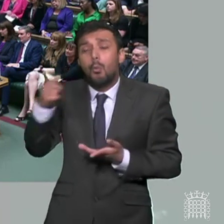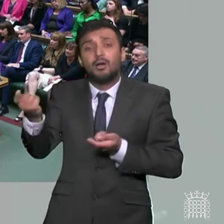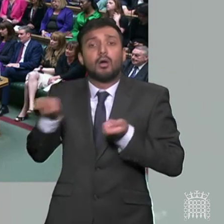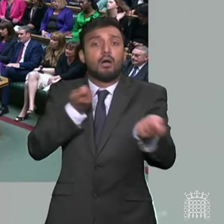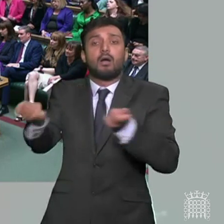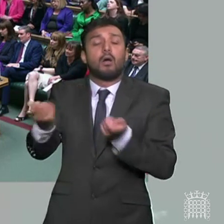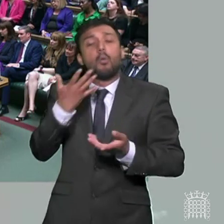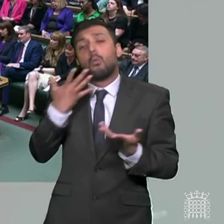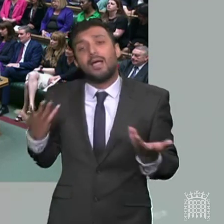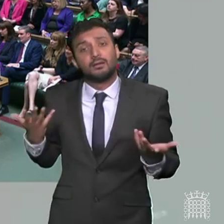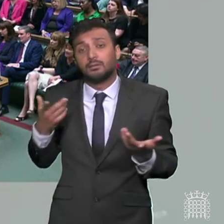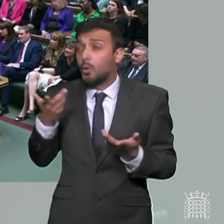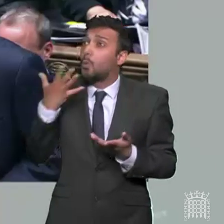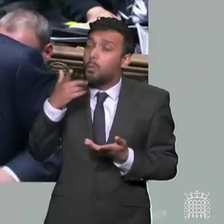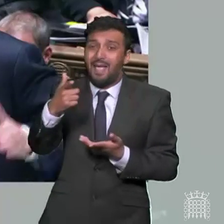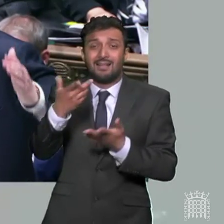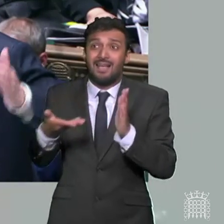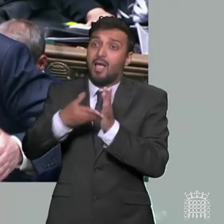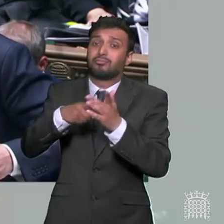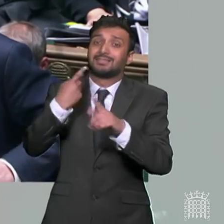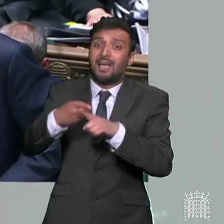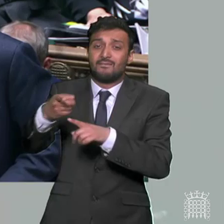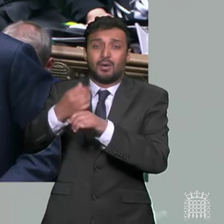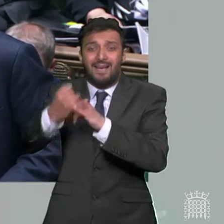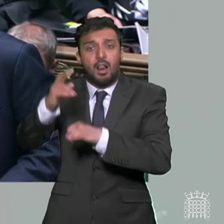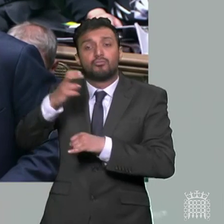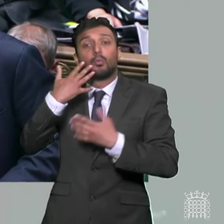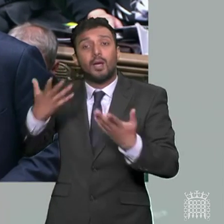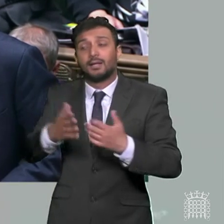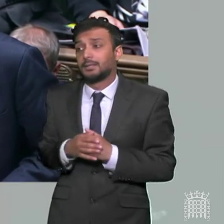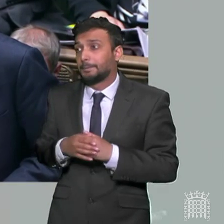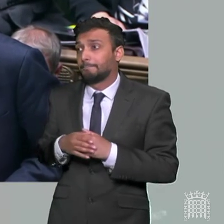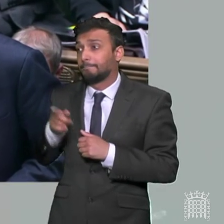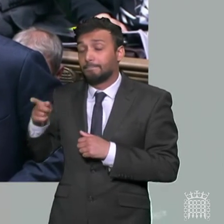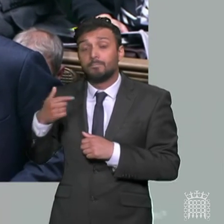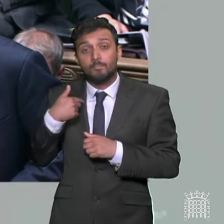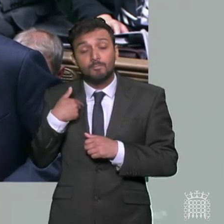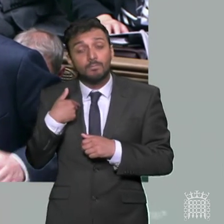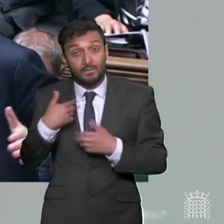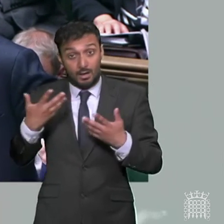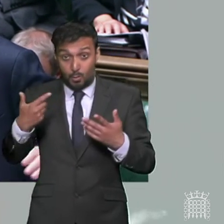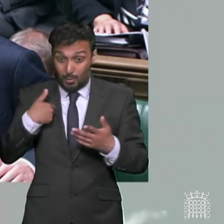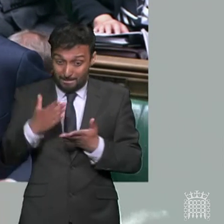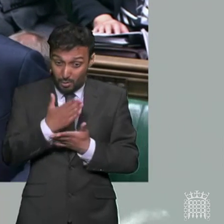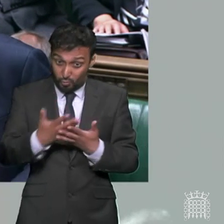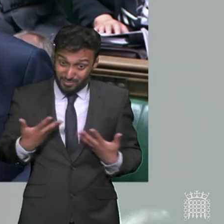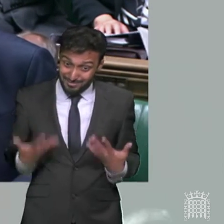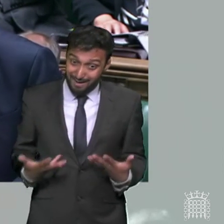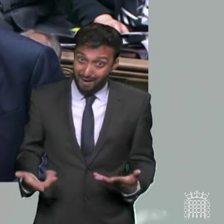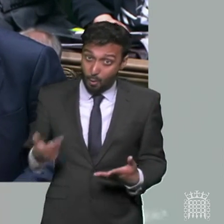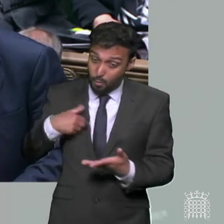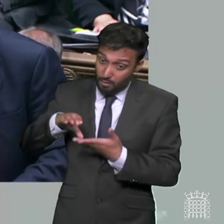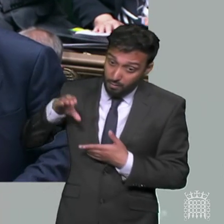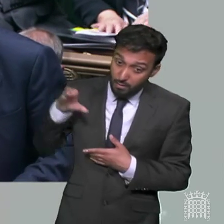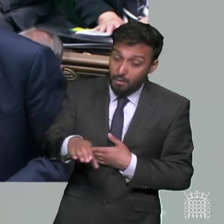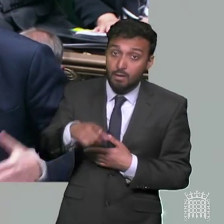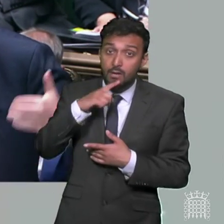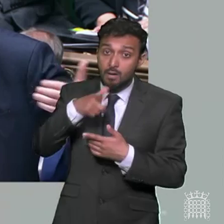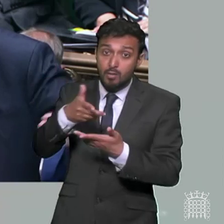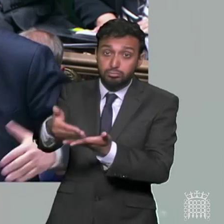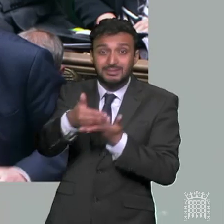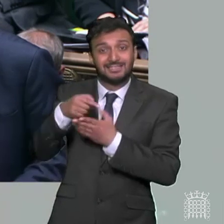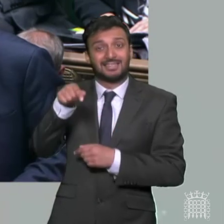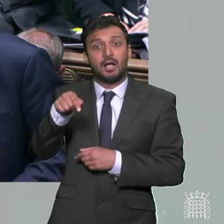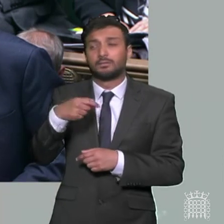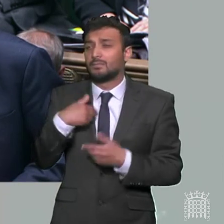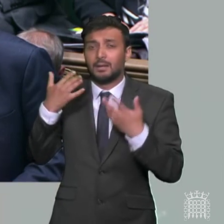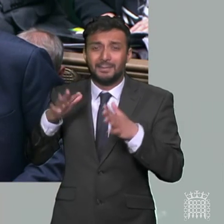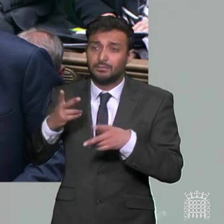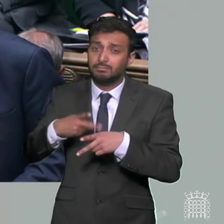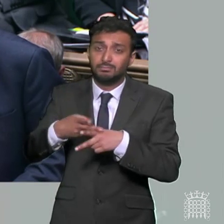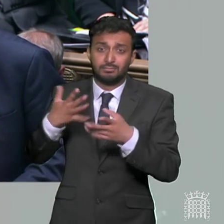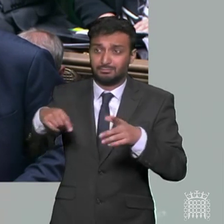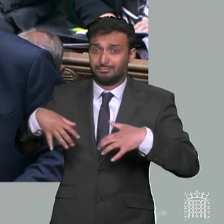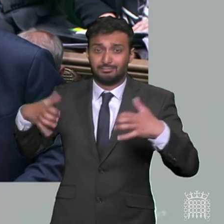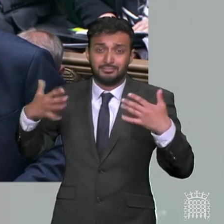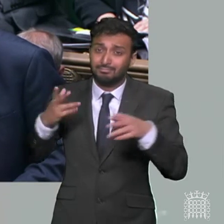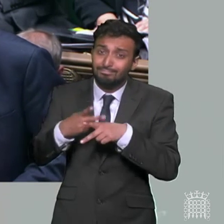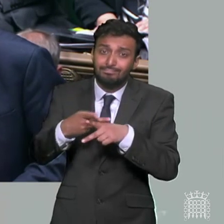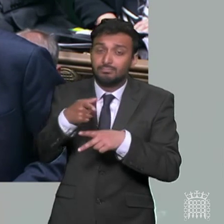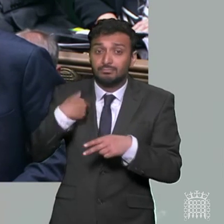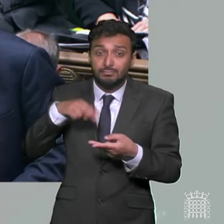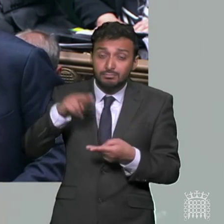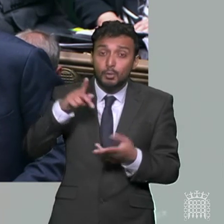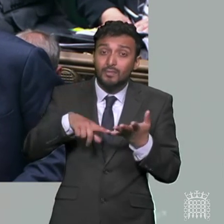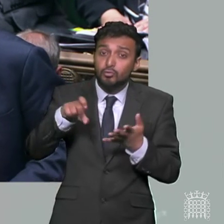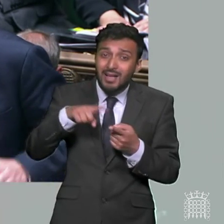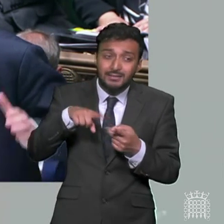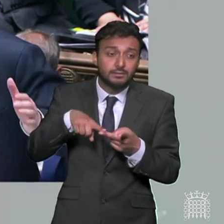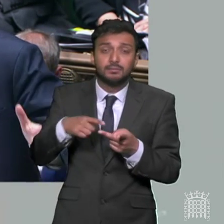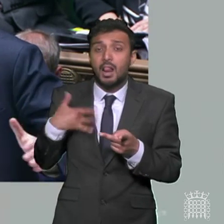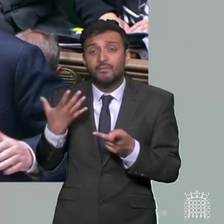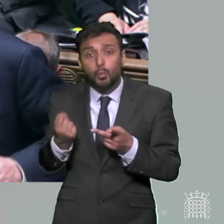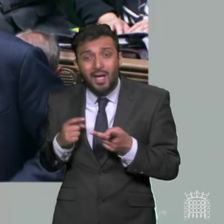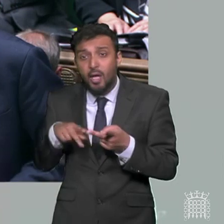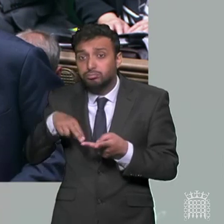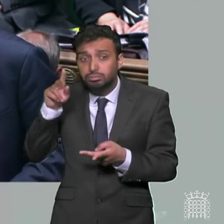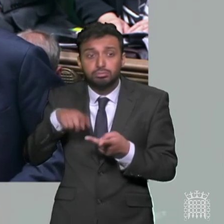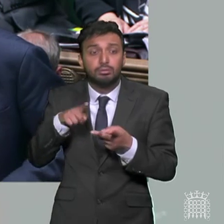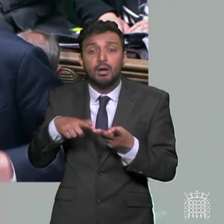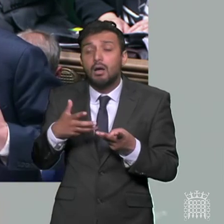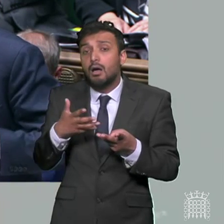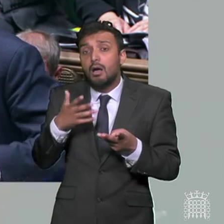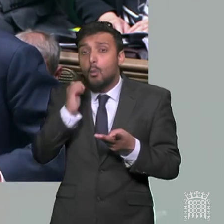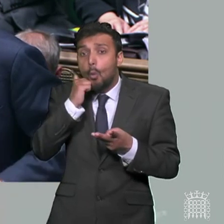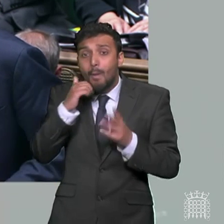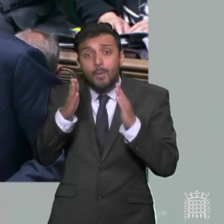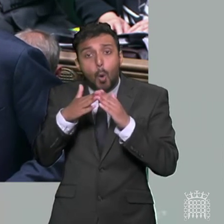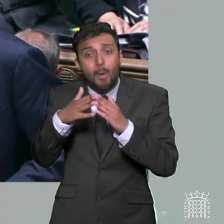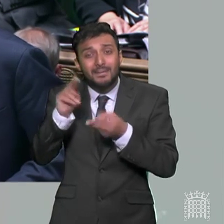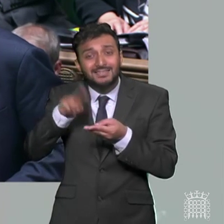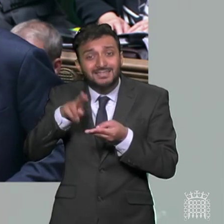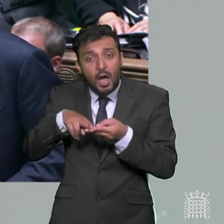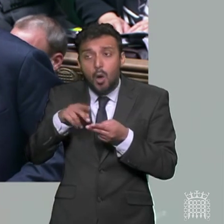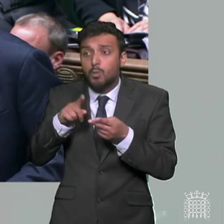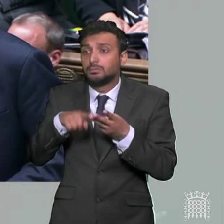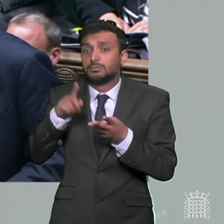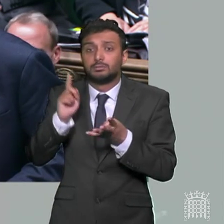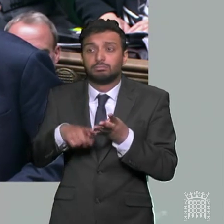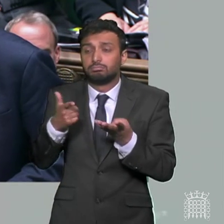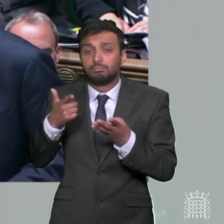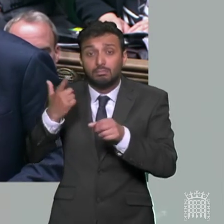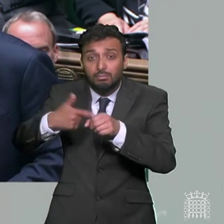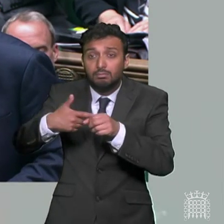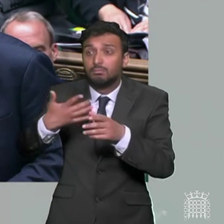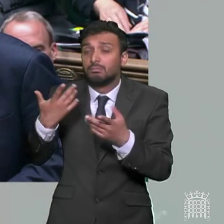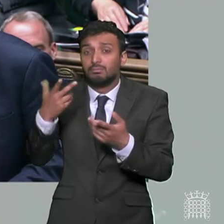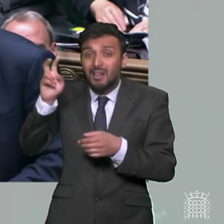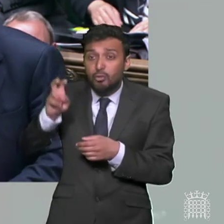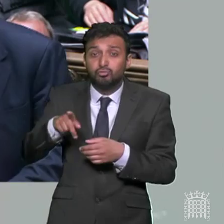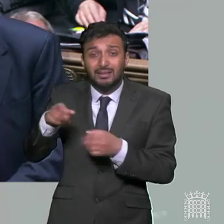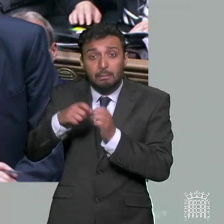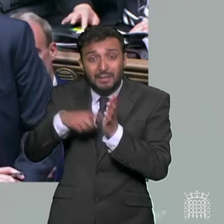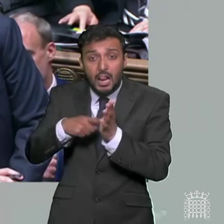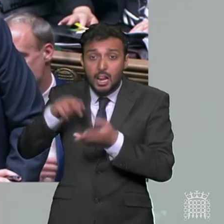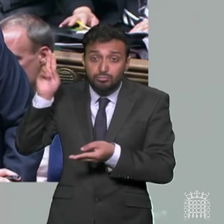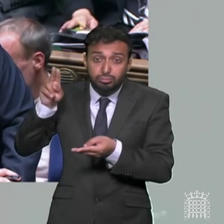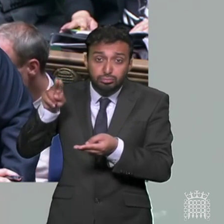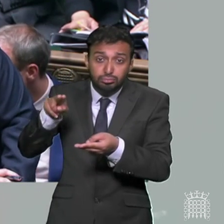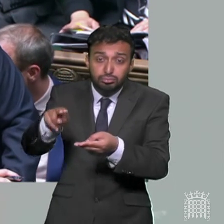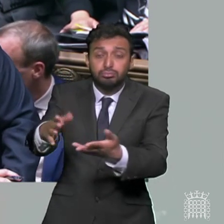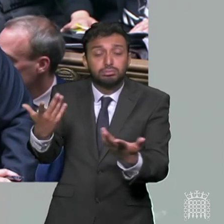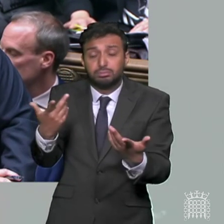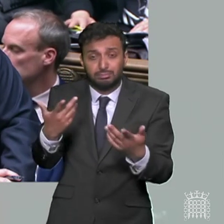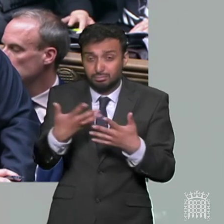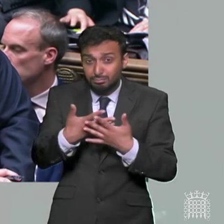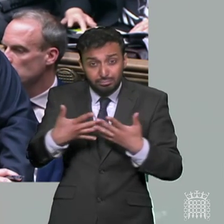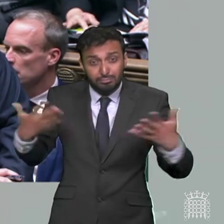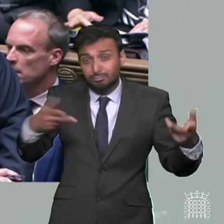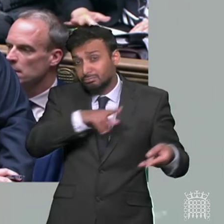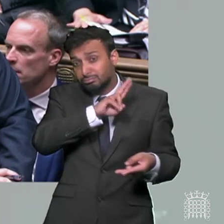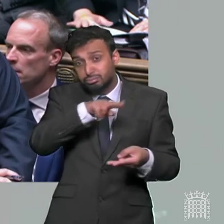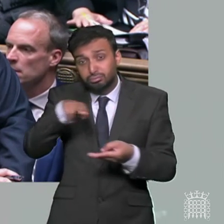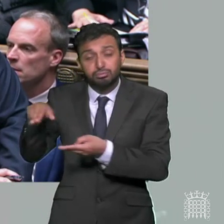What we are doing for the people of Putney, and indeed the people throughout the country, is making sure that we invest now in protecting them, as I have said to the House and I have said repeatedly, not just with the increases in universal credit, the living wage and the warm home discount and cutting fuel bills, but with the £330 cut in NICs.